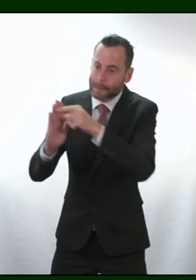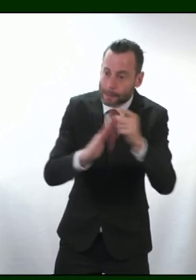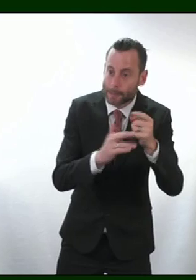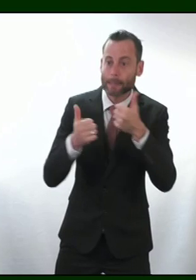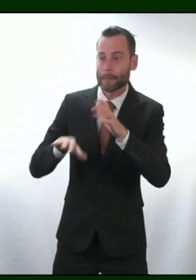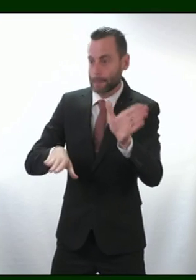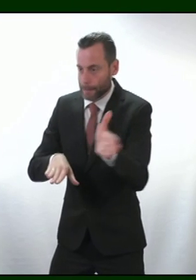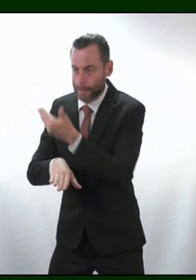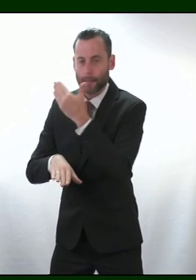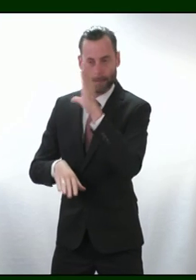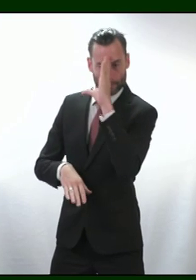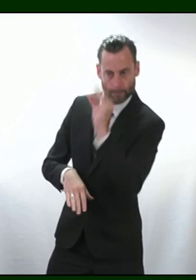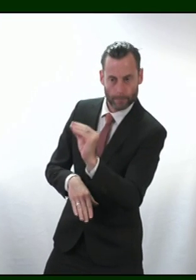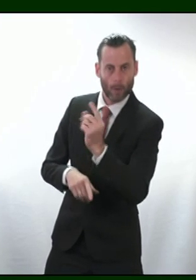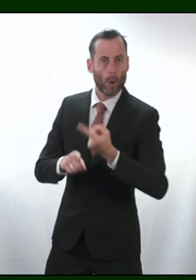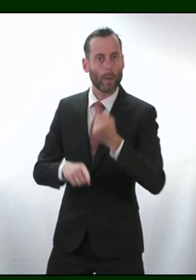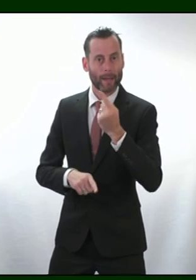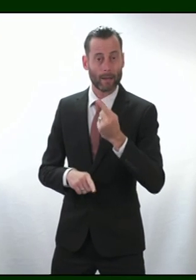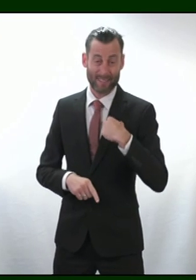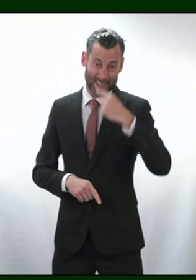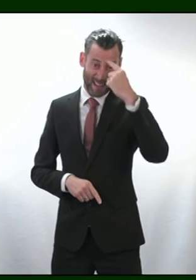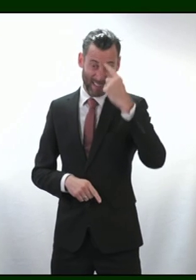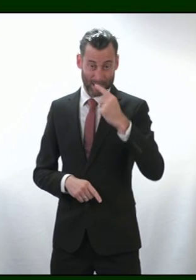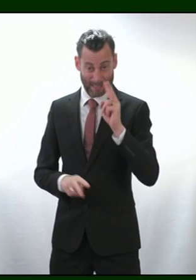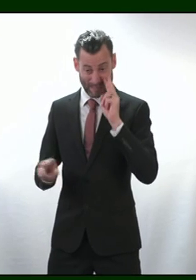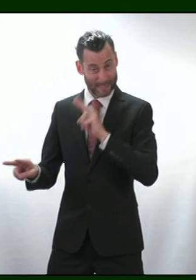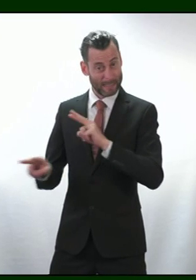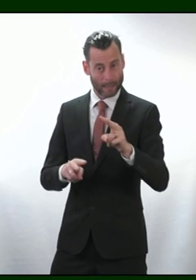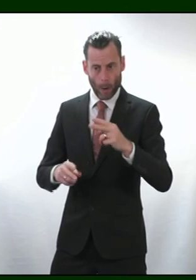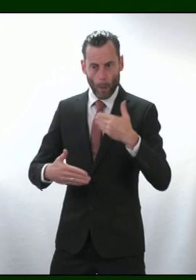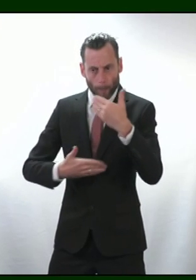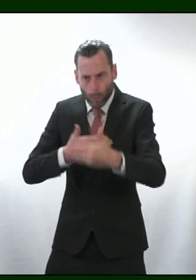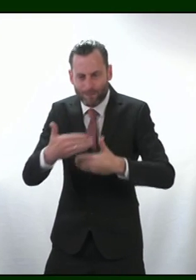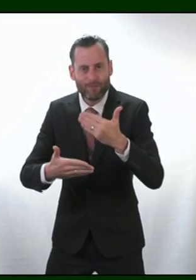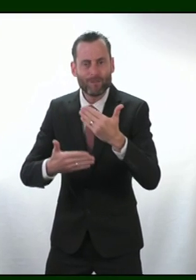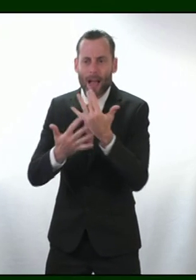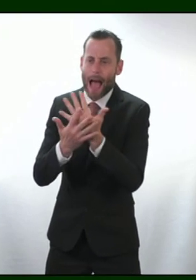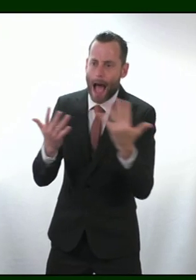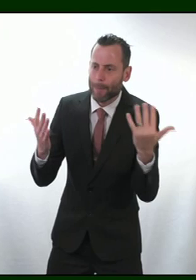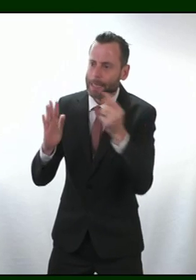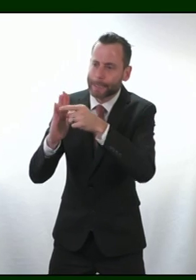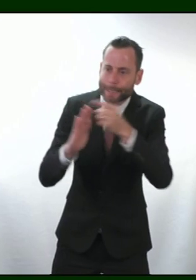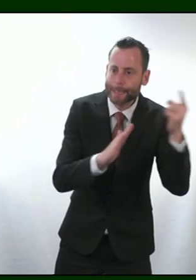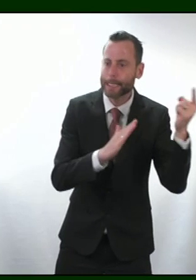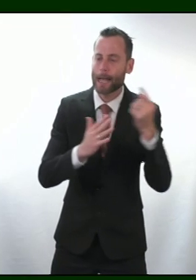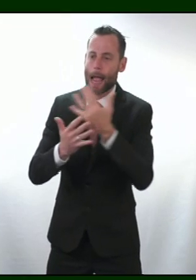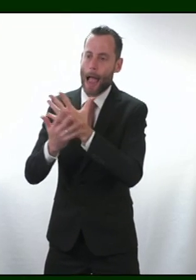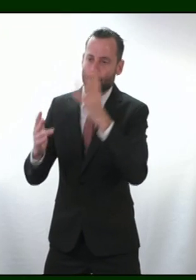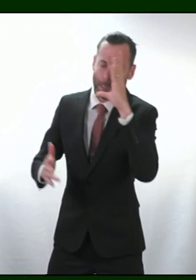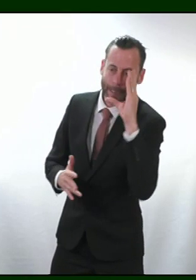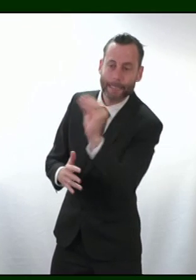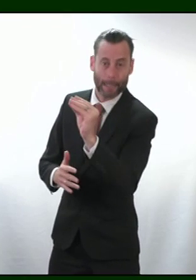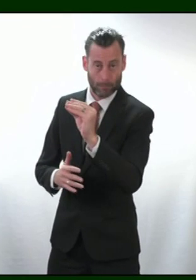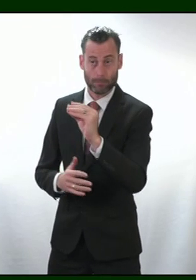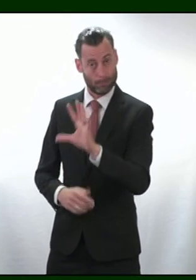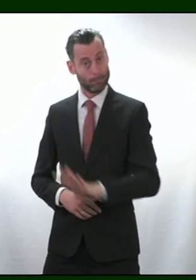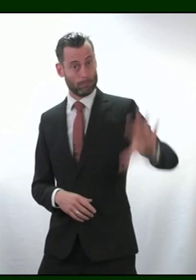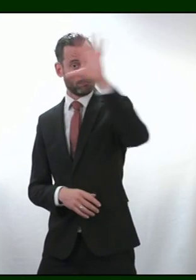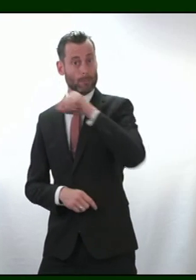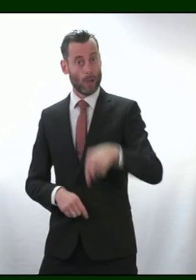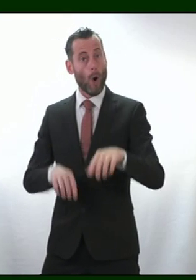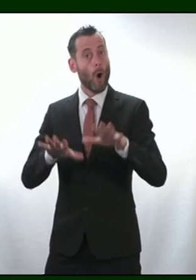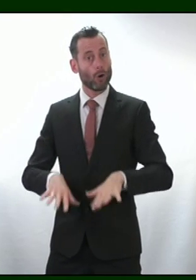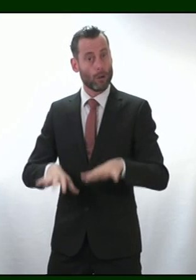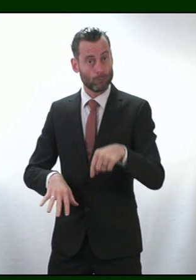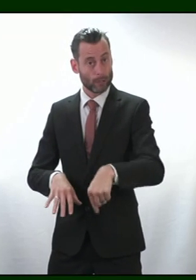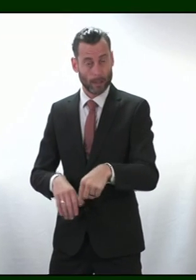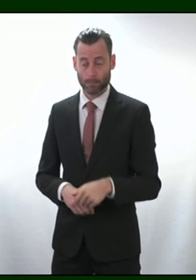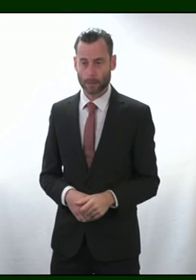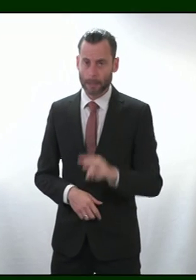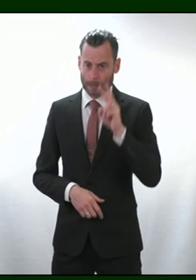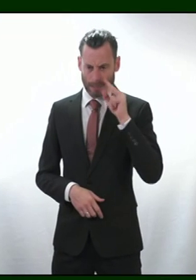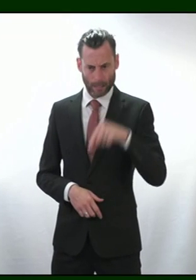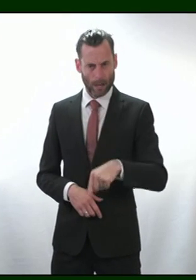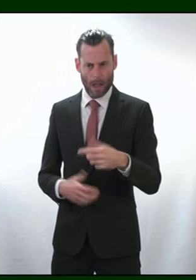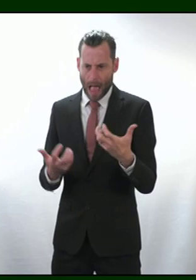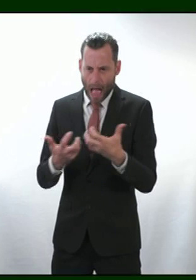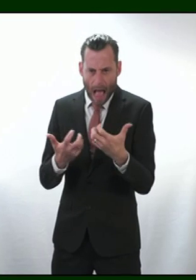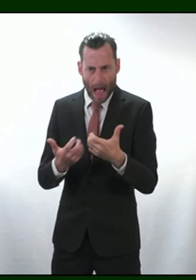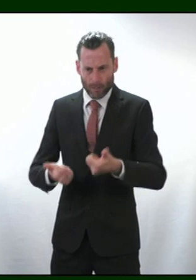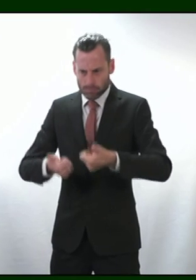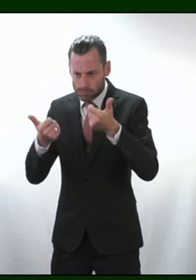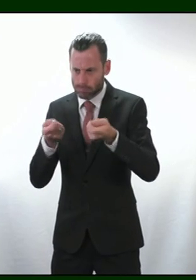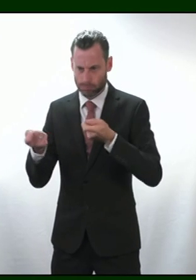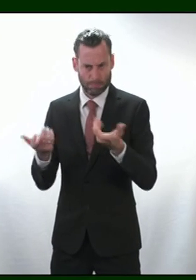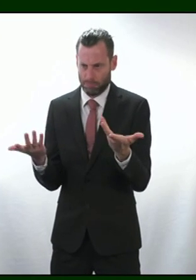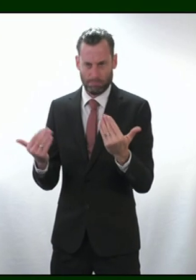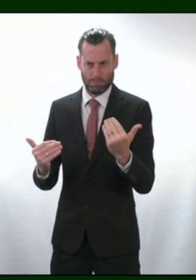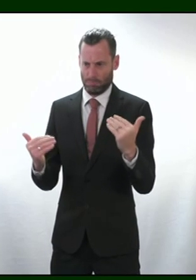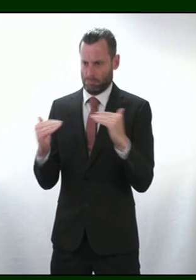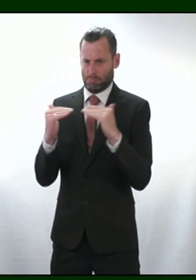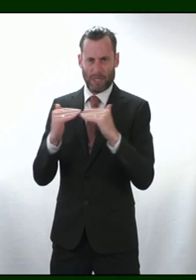I think that most people looking at the record of this country in delivering tests across the nation will see that that compares extremely well with any other European country.